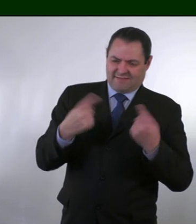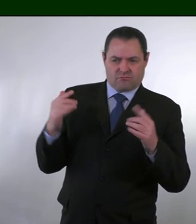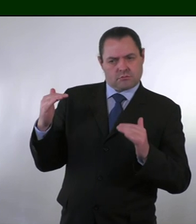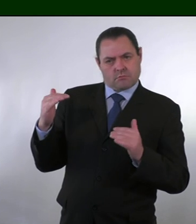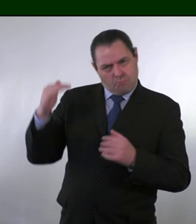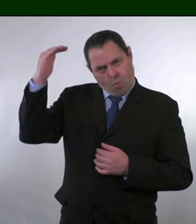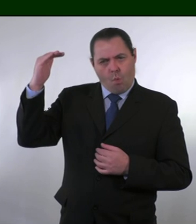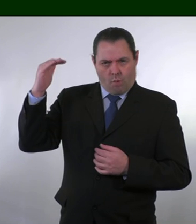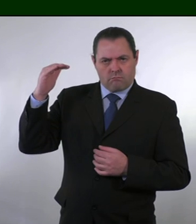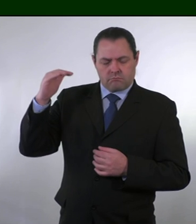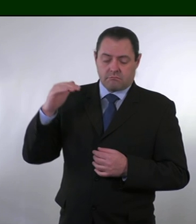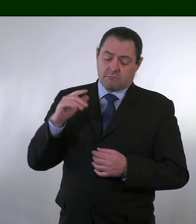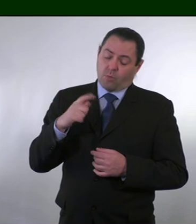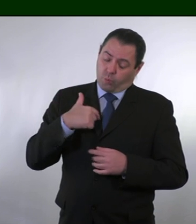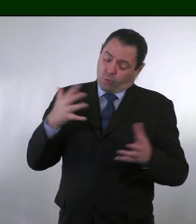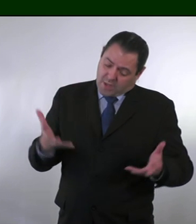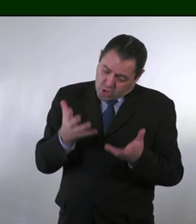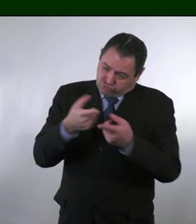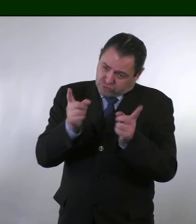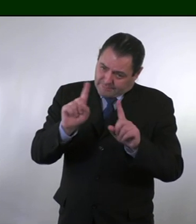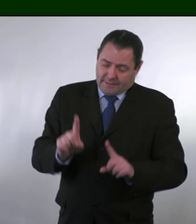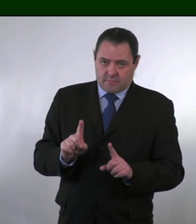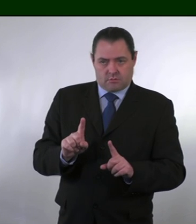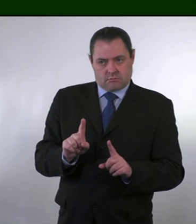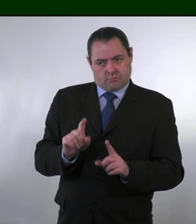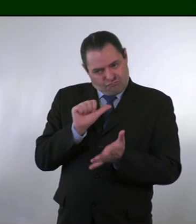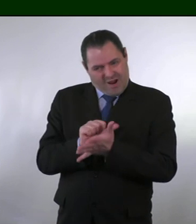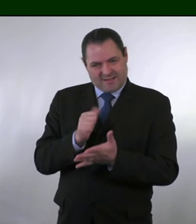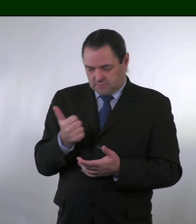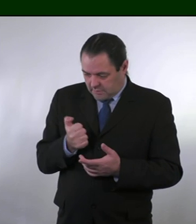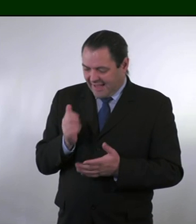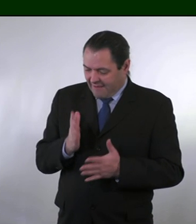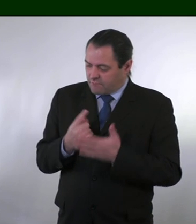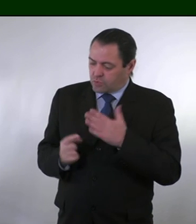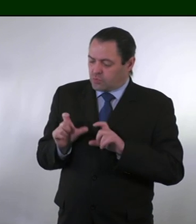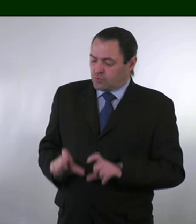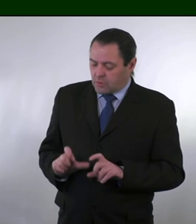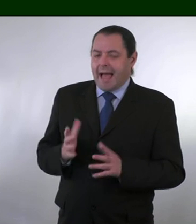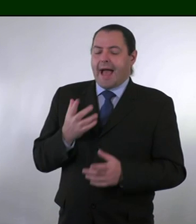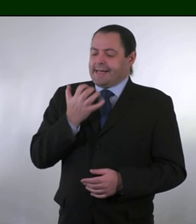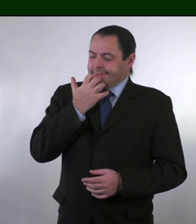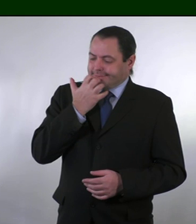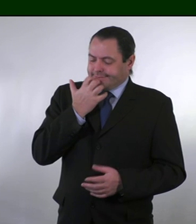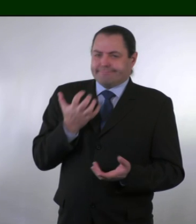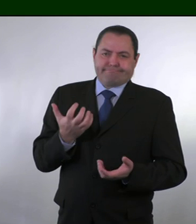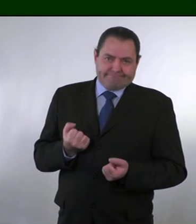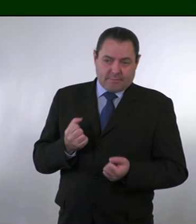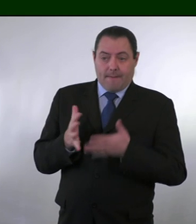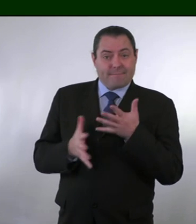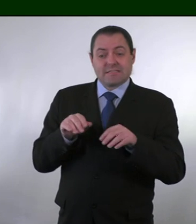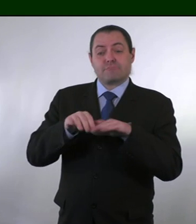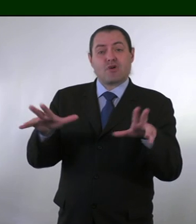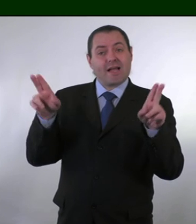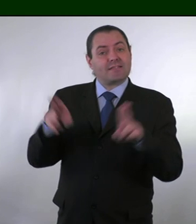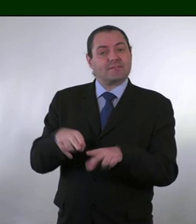We continue to encourage people to do the right thing—it does break the chain of transmission of the disease.